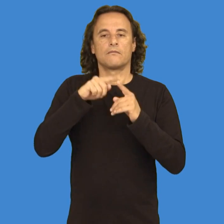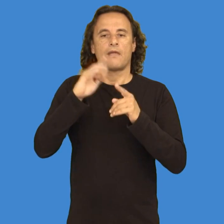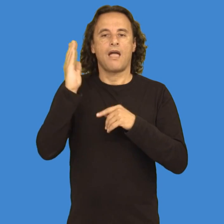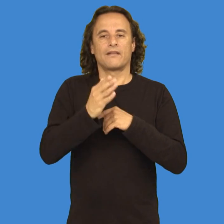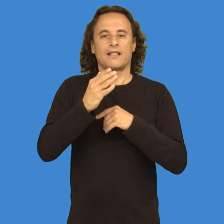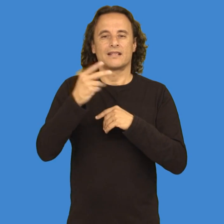afectar